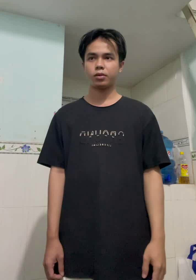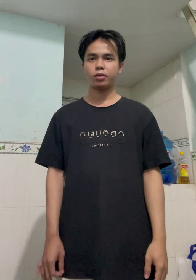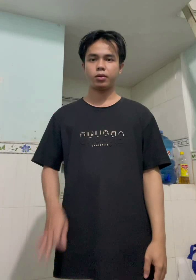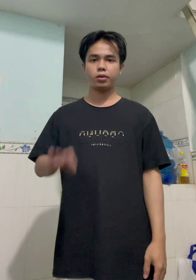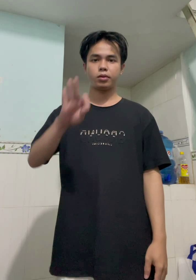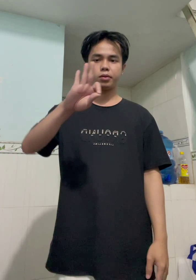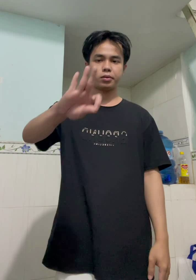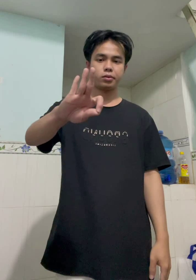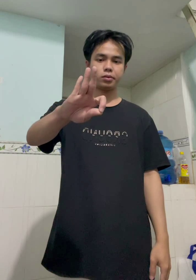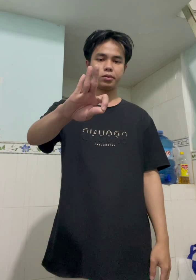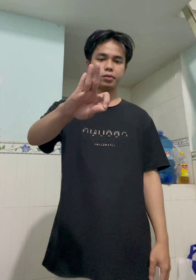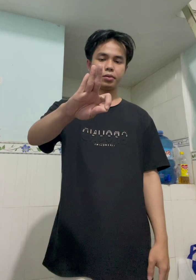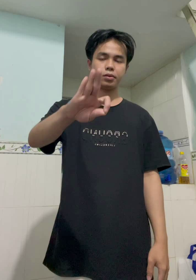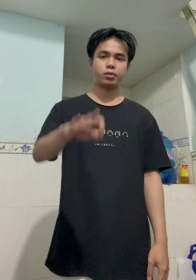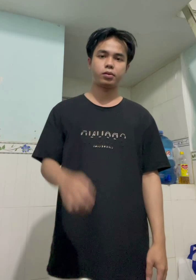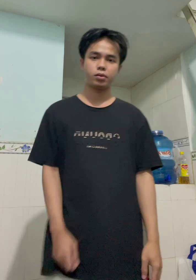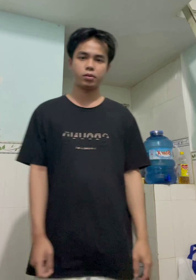t